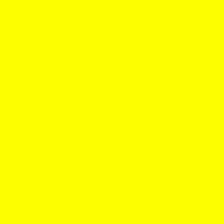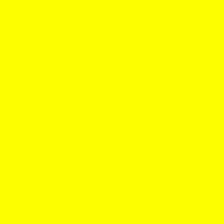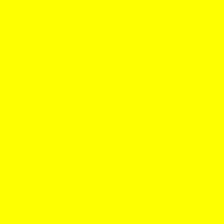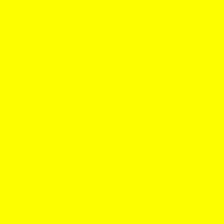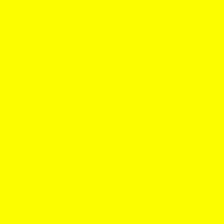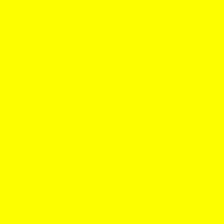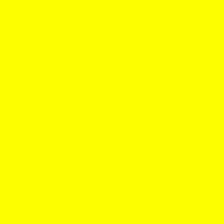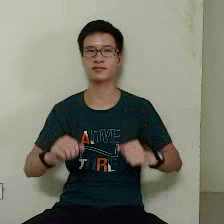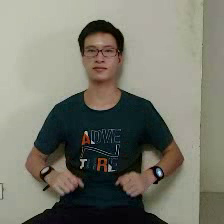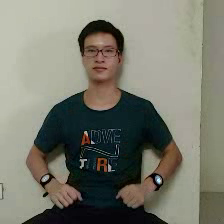Thăm